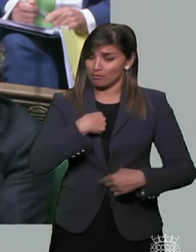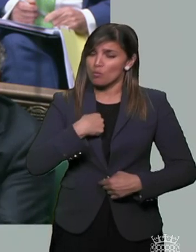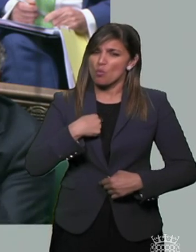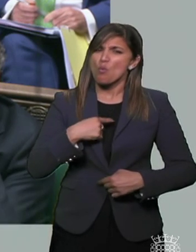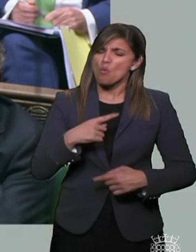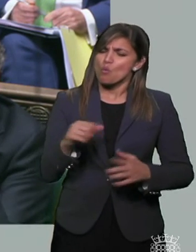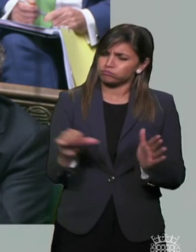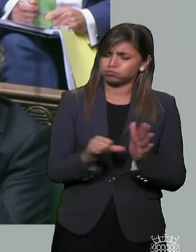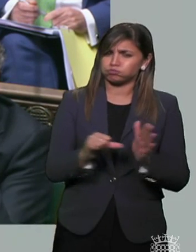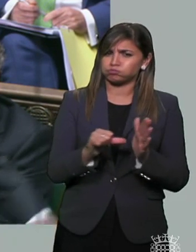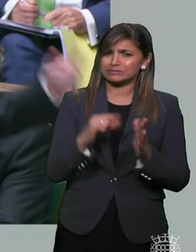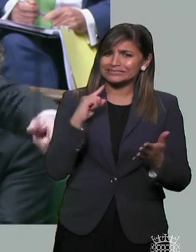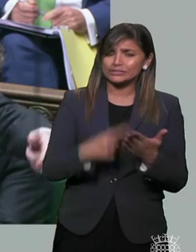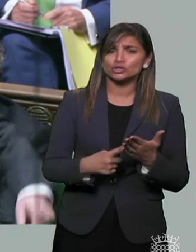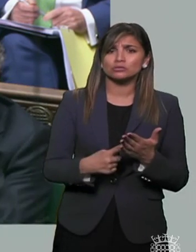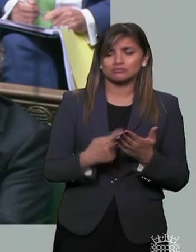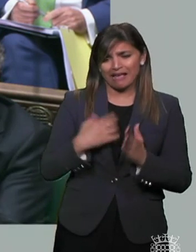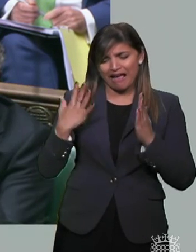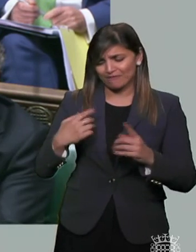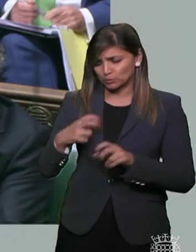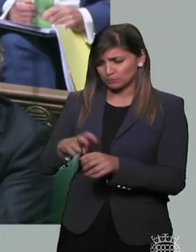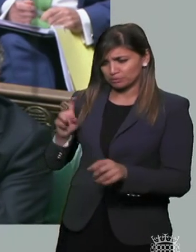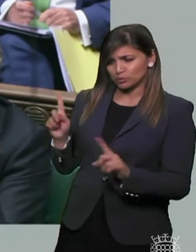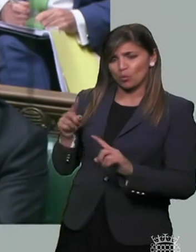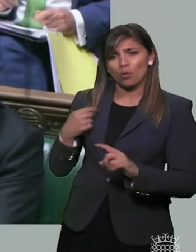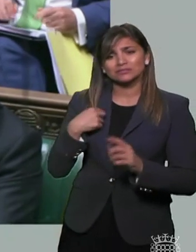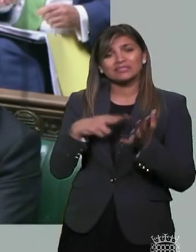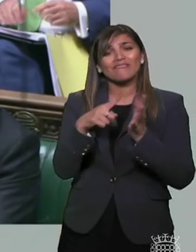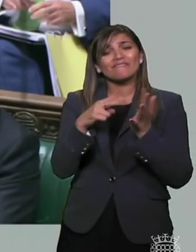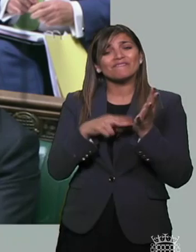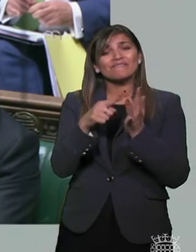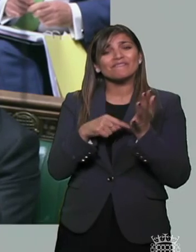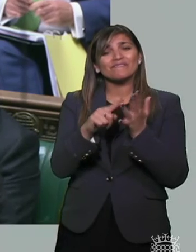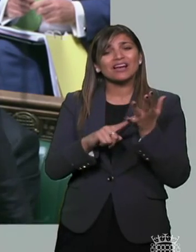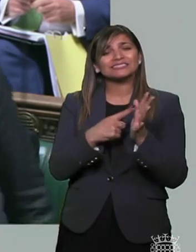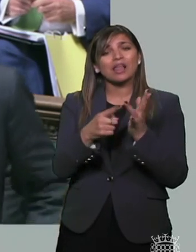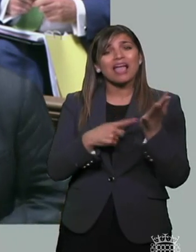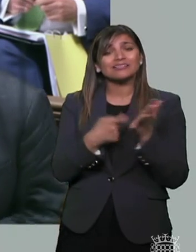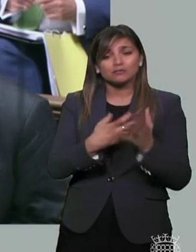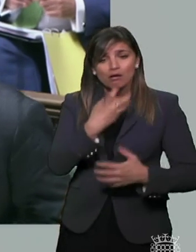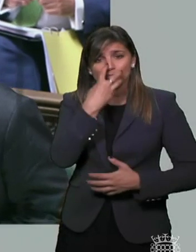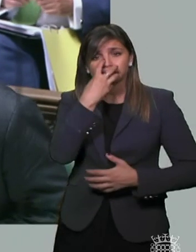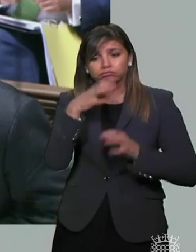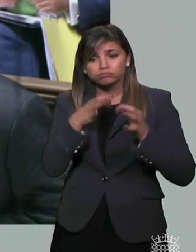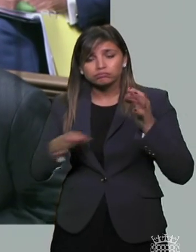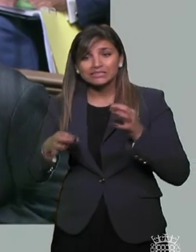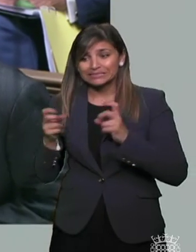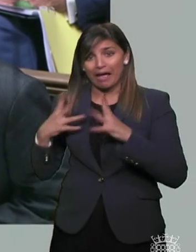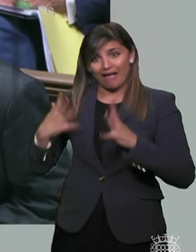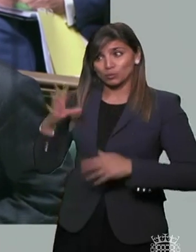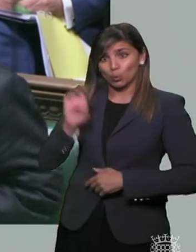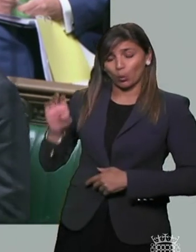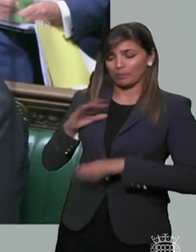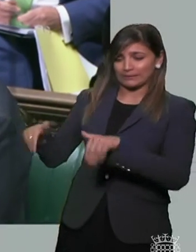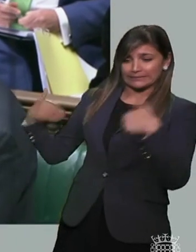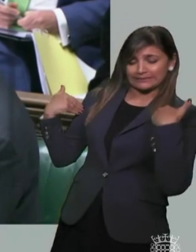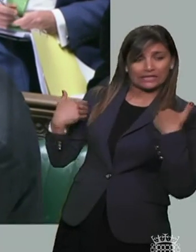I had to decide to stay out of the European ventilator scheme so that we had our own ventilator channels, which he then ridiculously attacked.